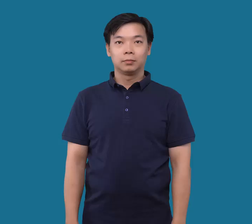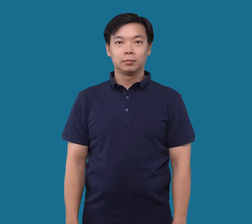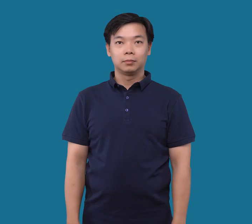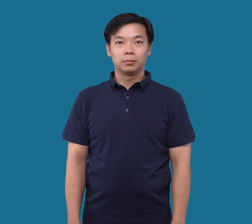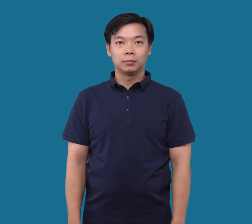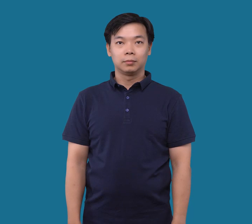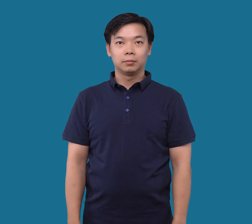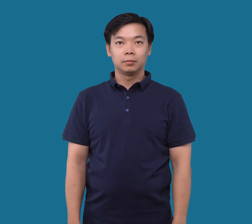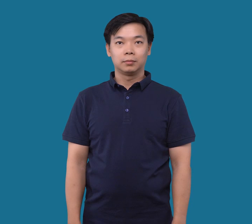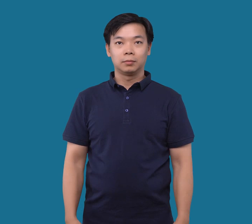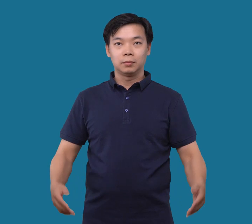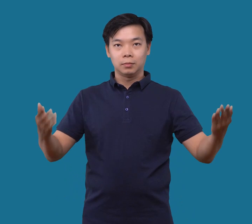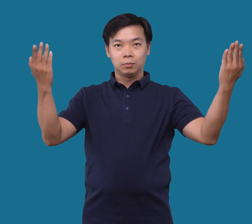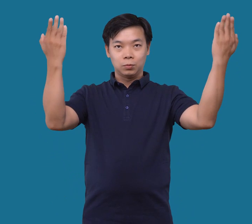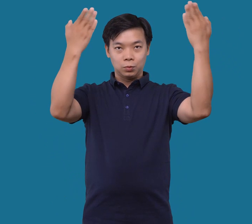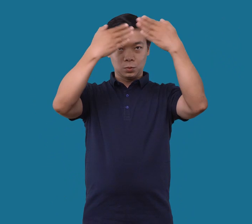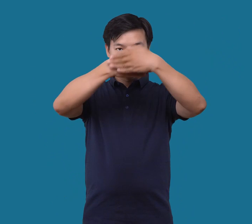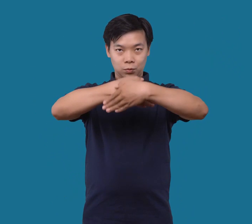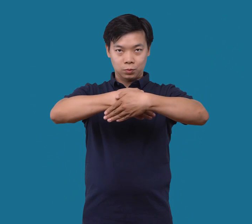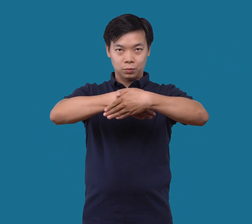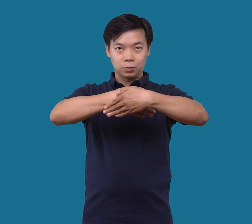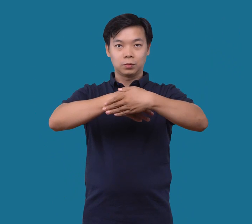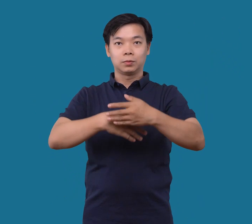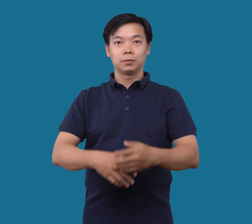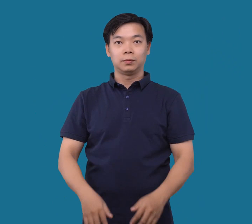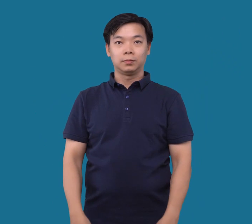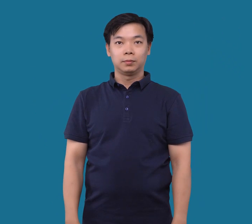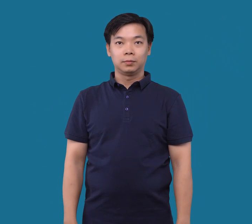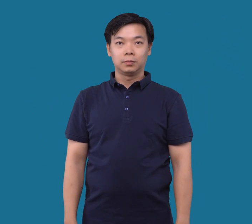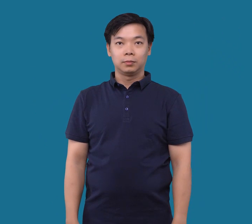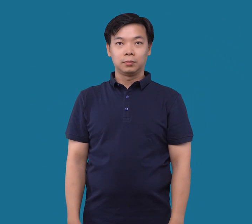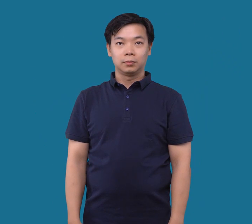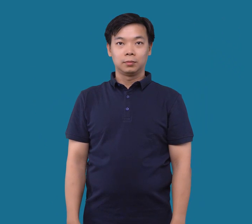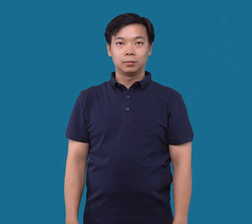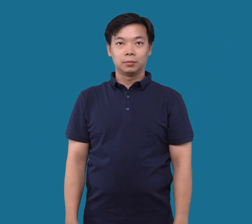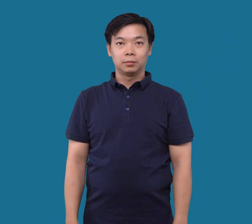buổi tối